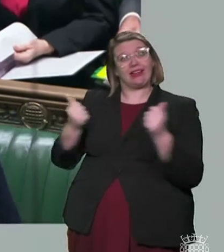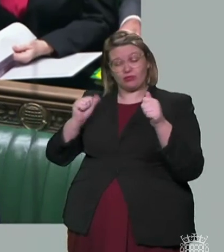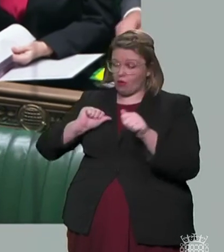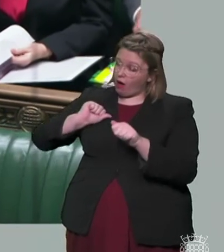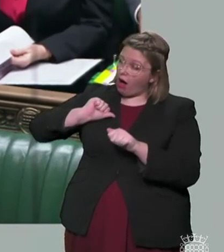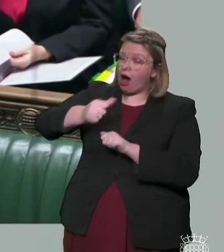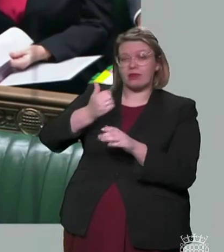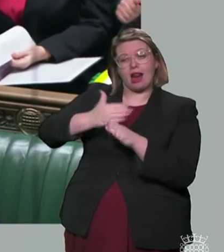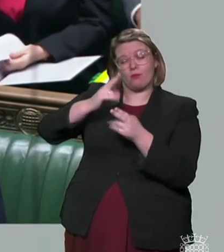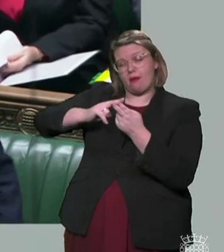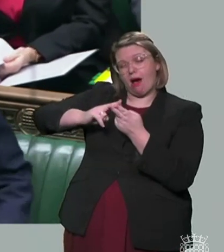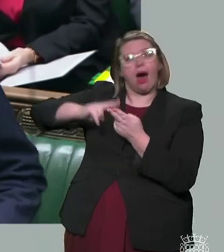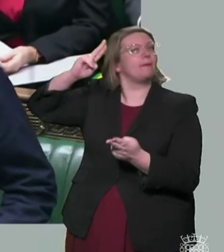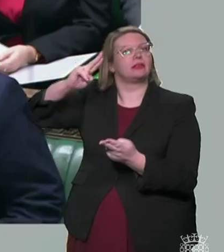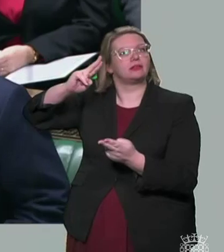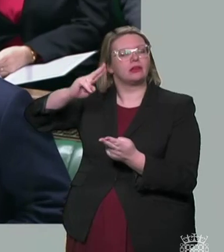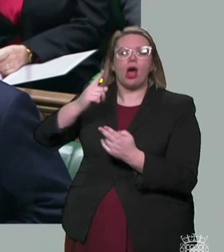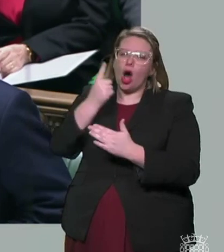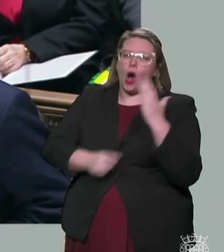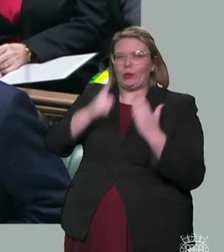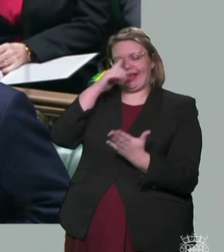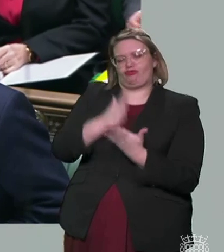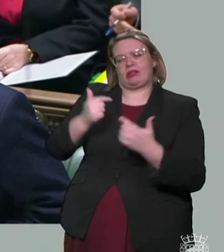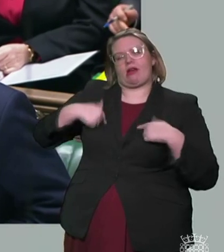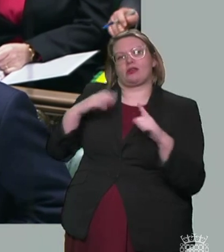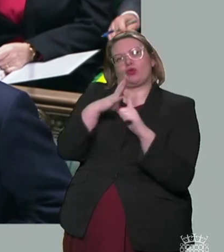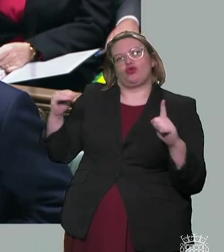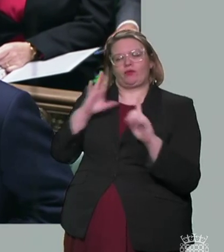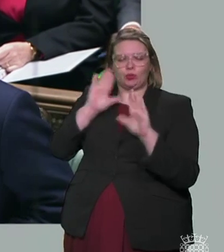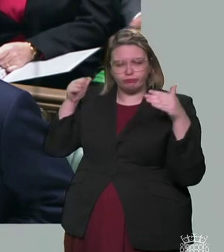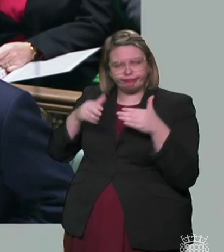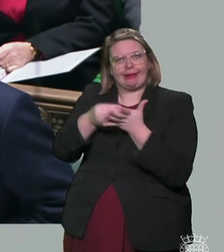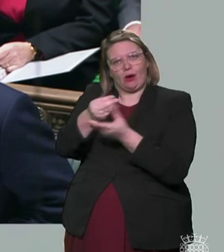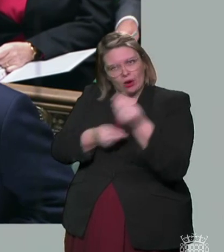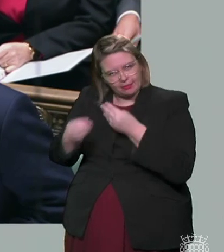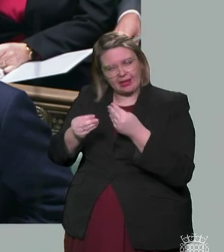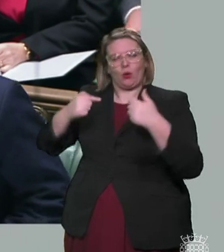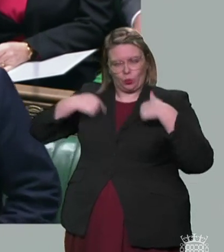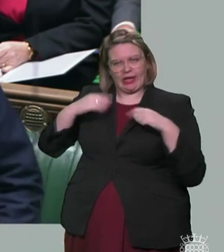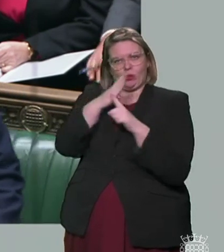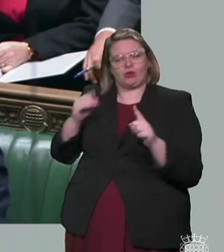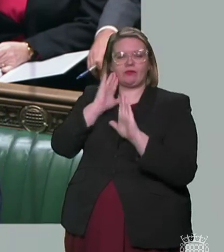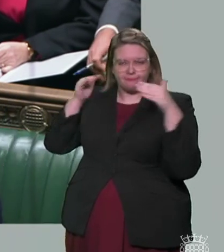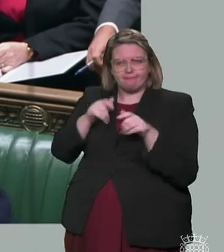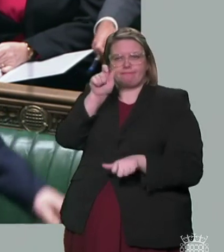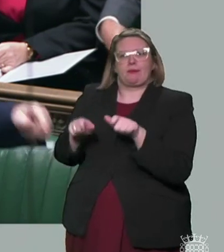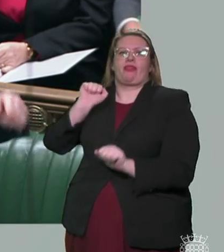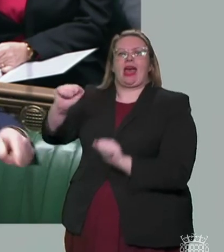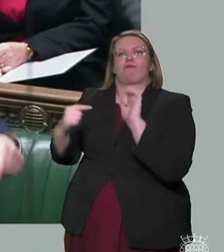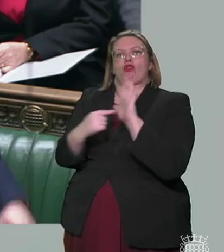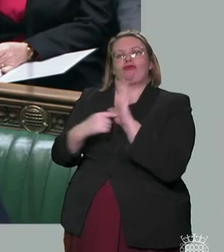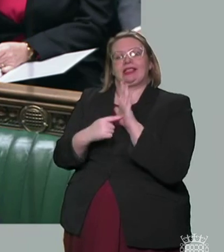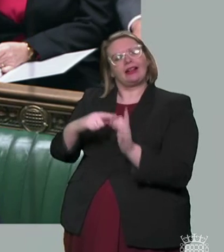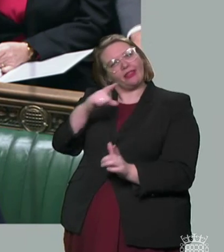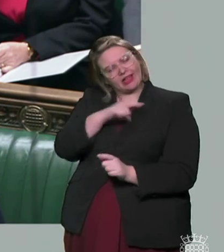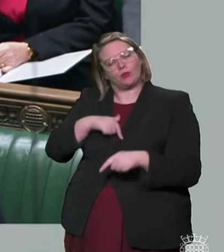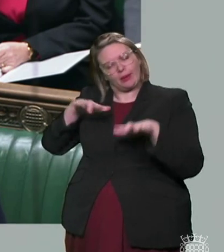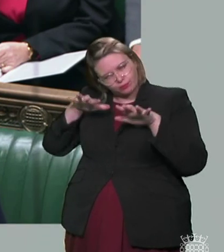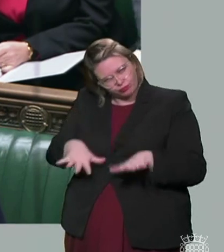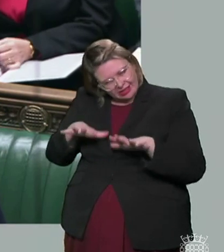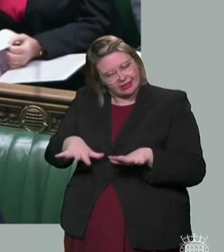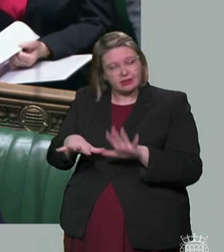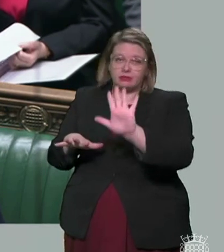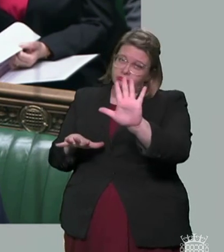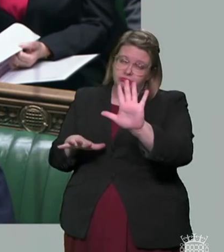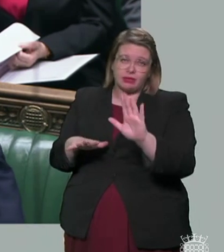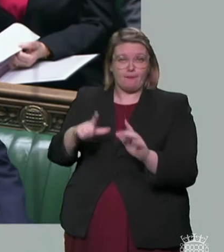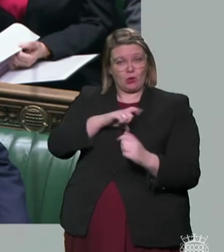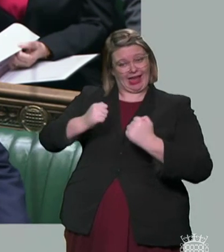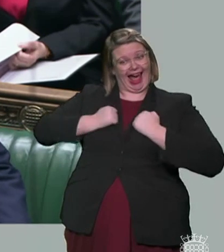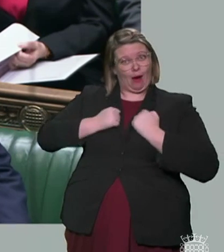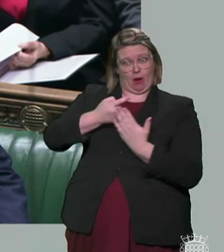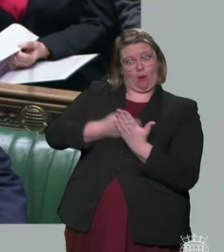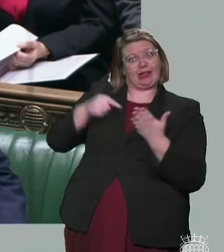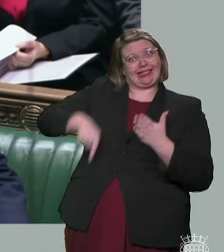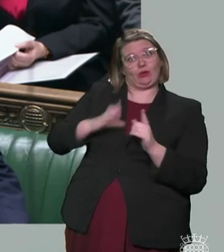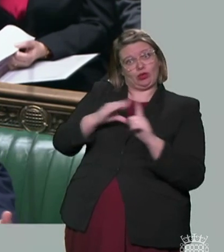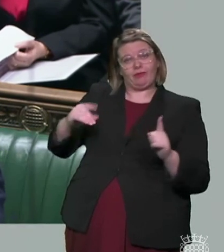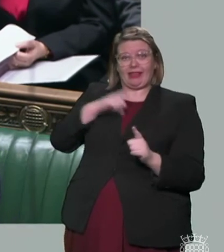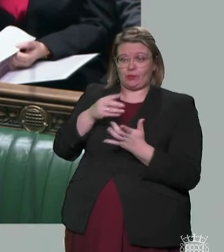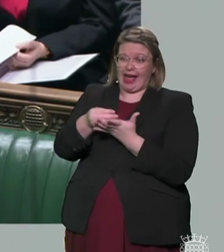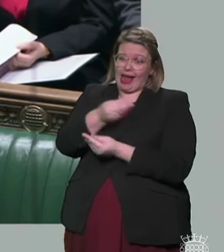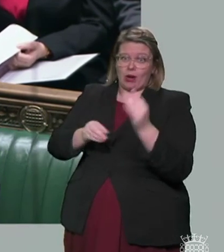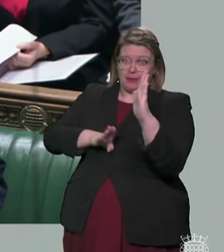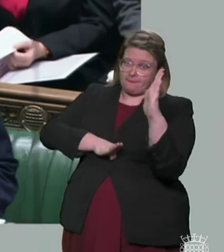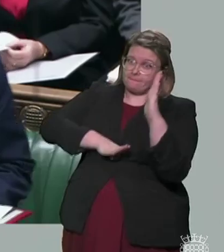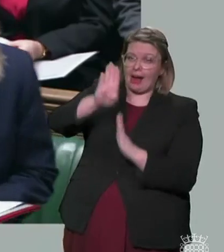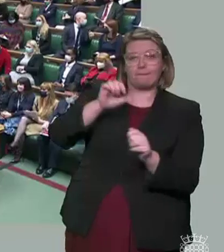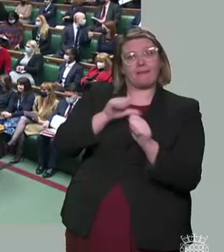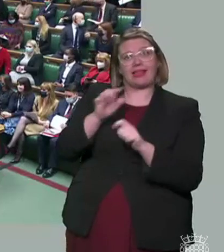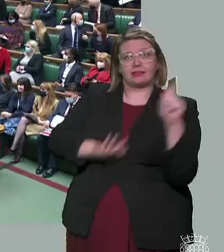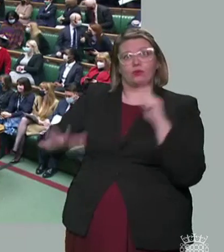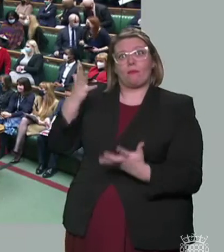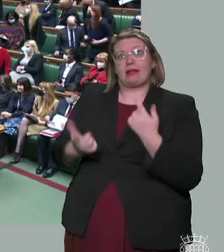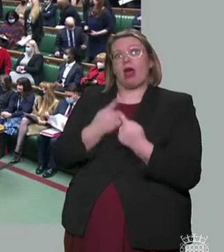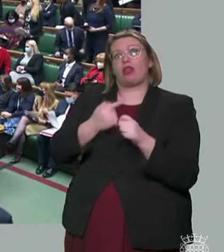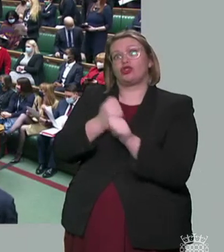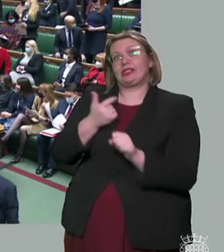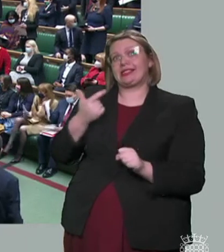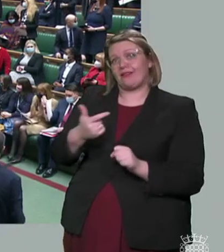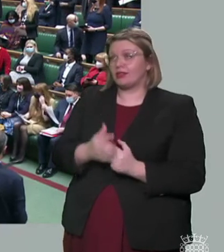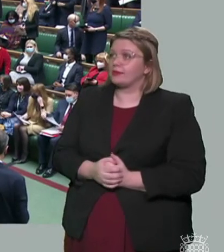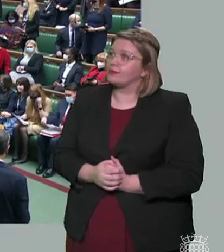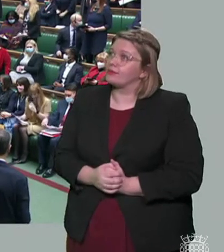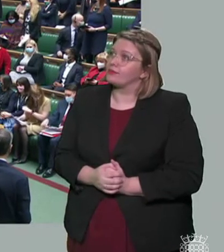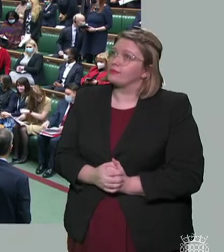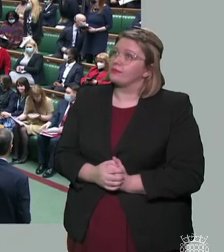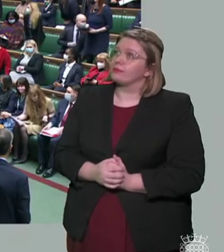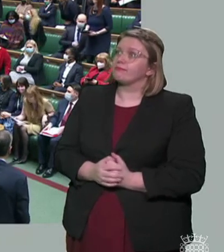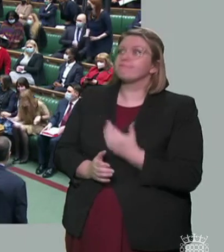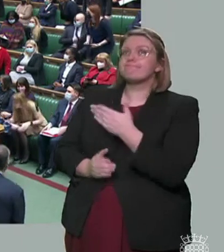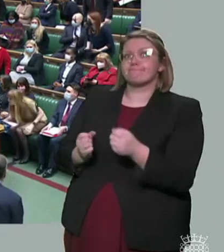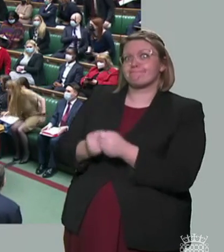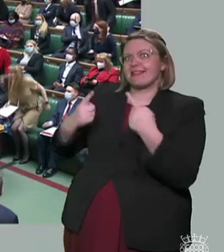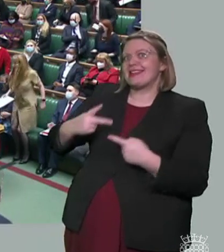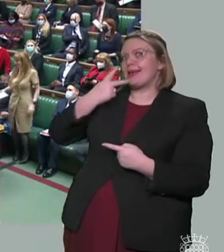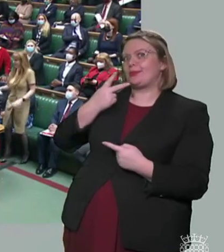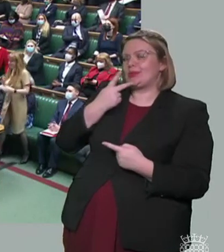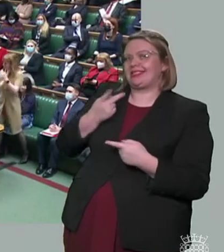That is because only Conservatives can be trusted to deliver on the economy and on the people’s priorities, which is why, thanks to the policies that we have pursued, this country now has the fastest economic growth in the G7.